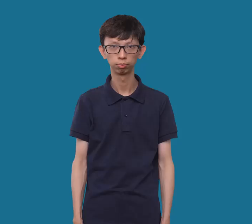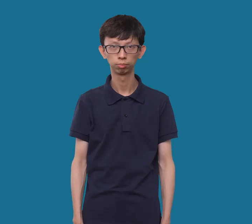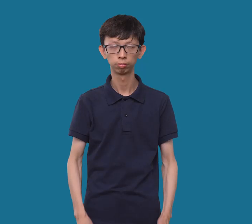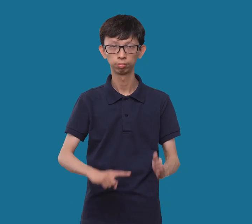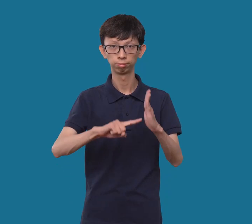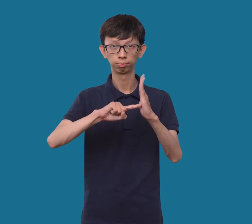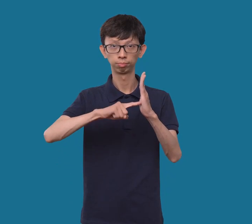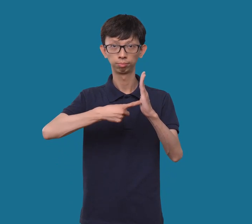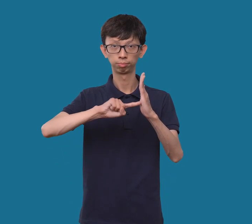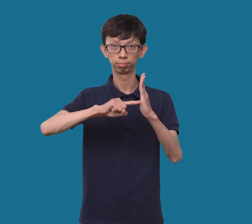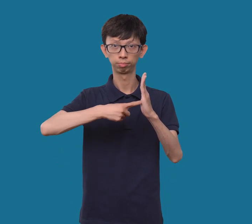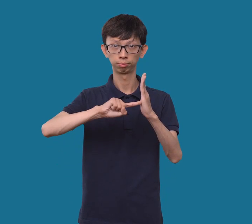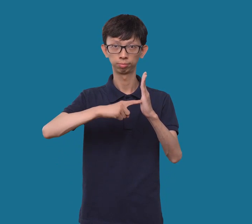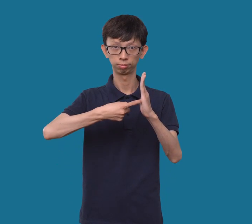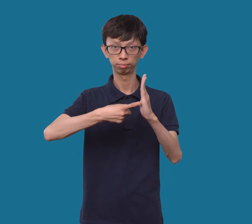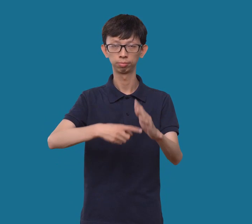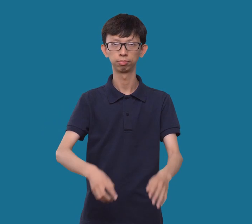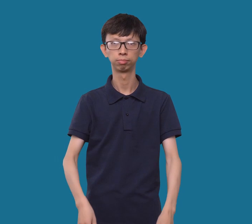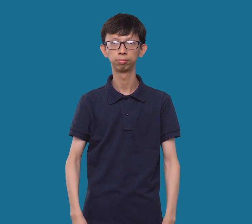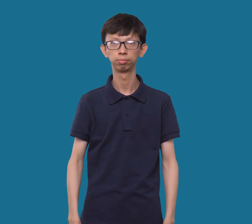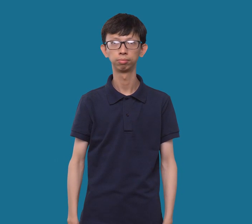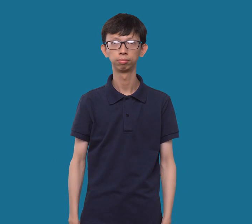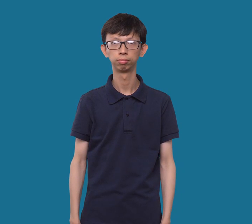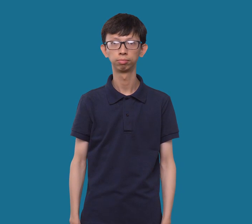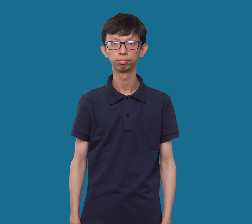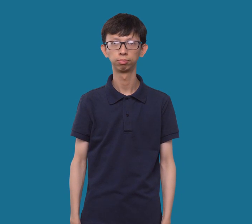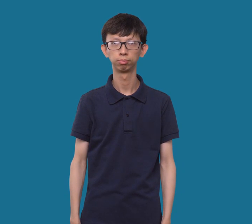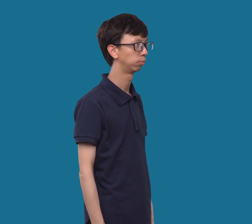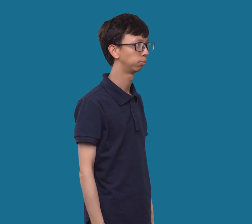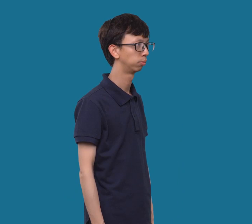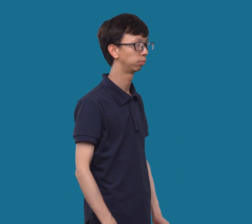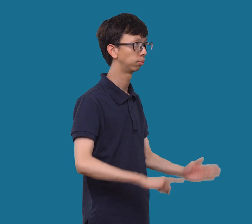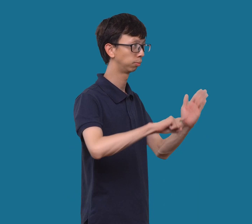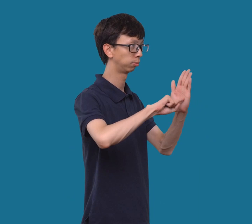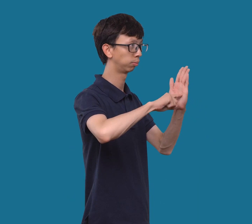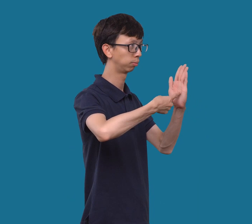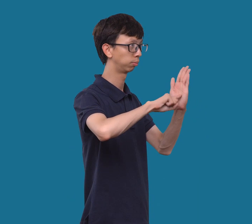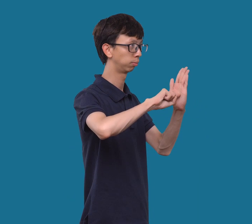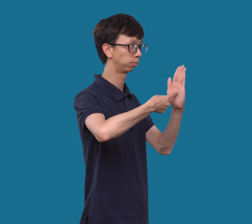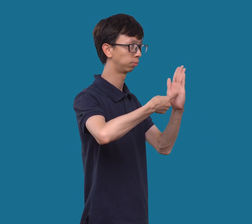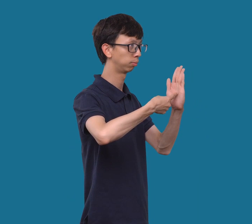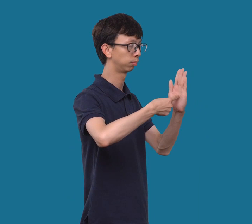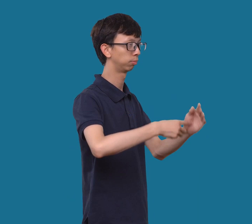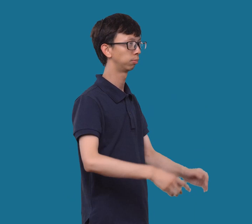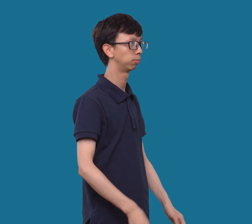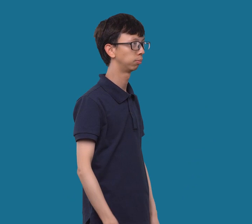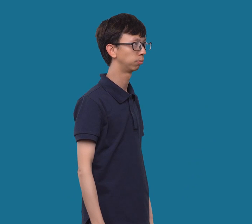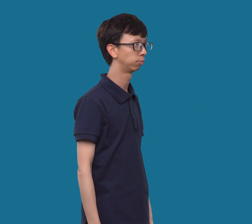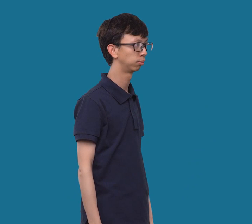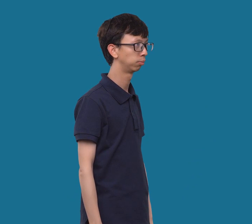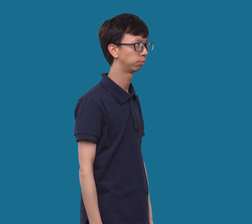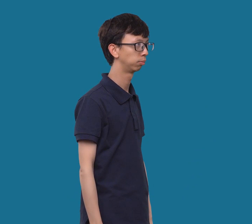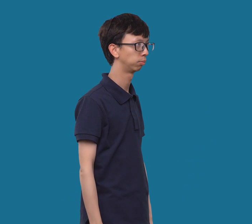ốc vít